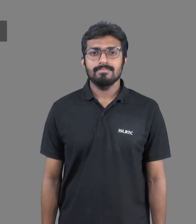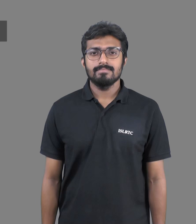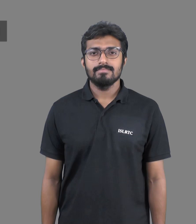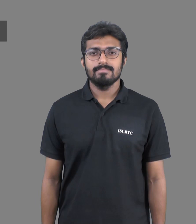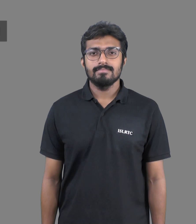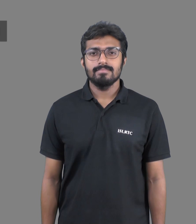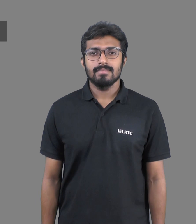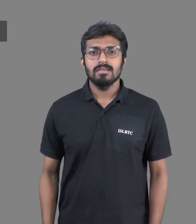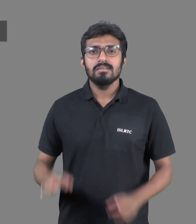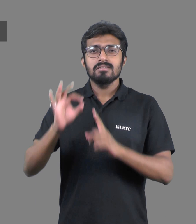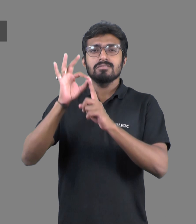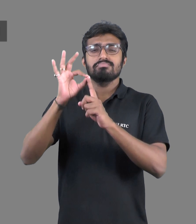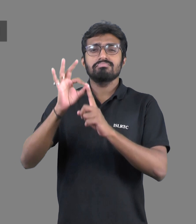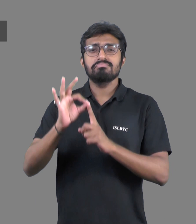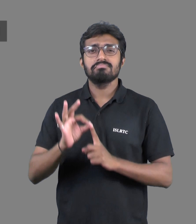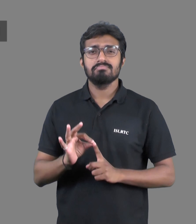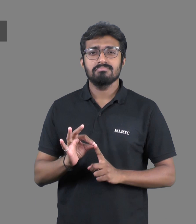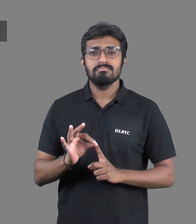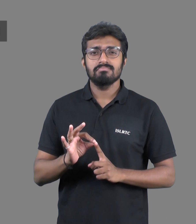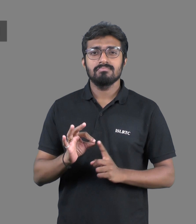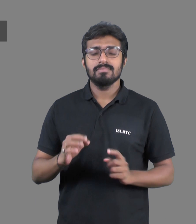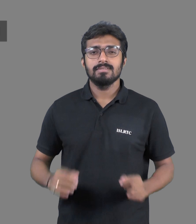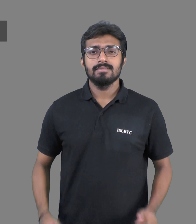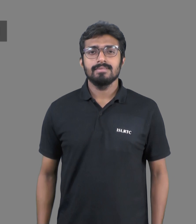Pending